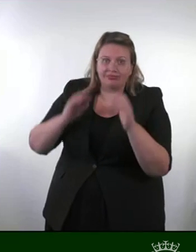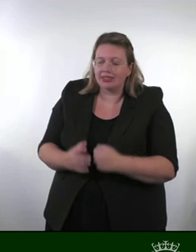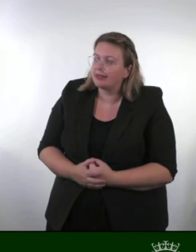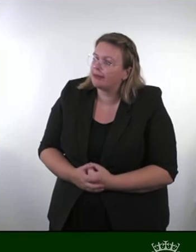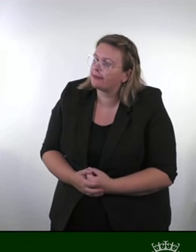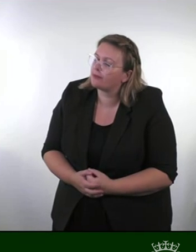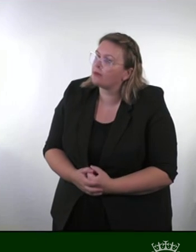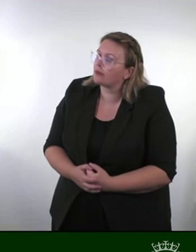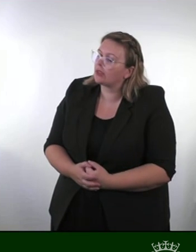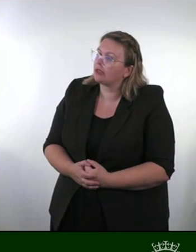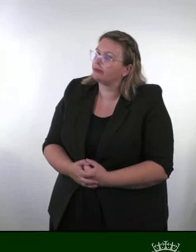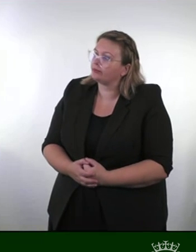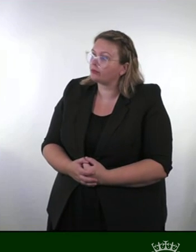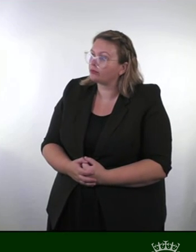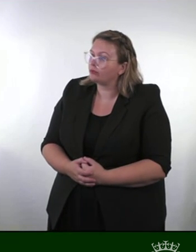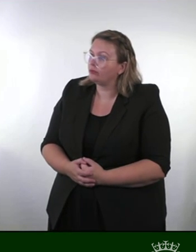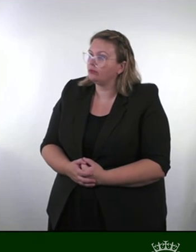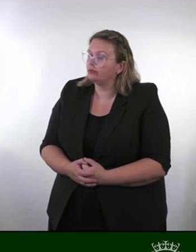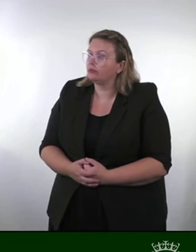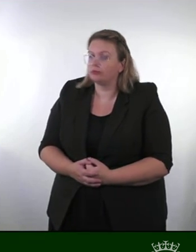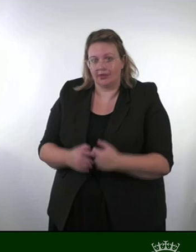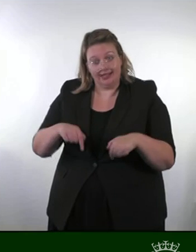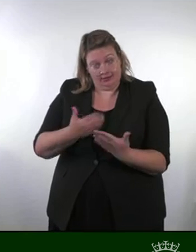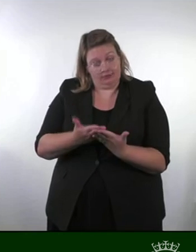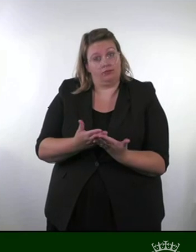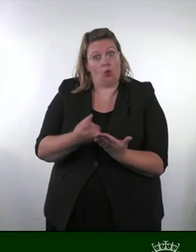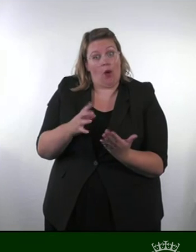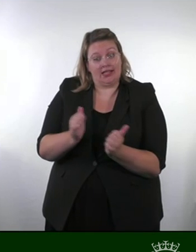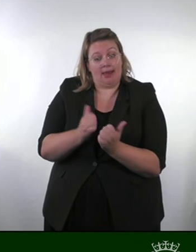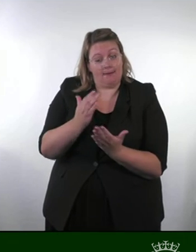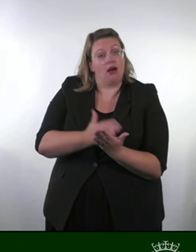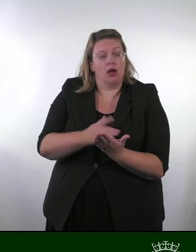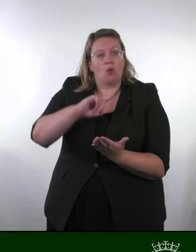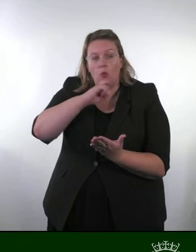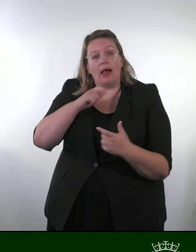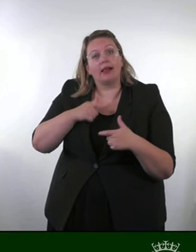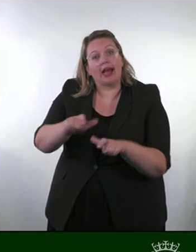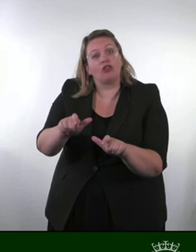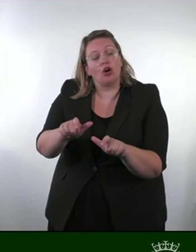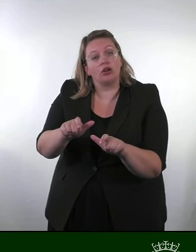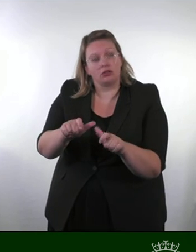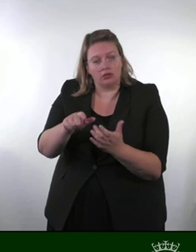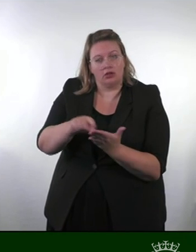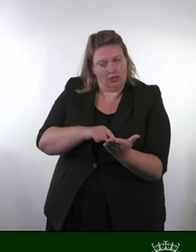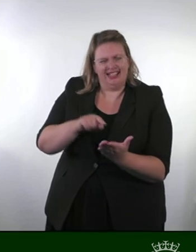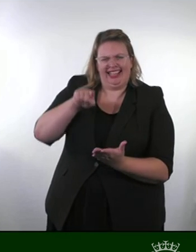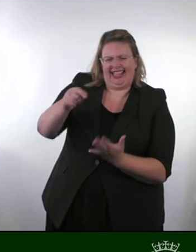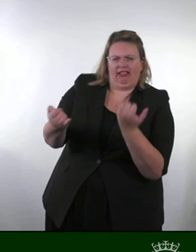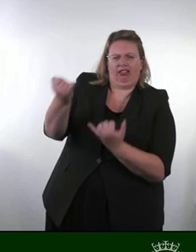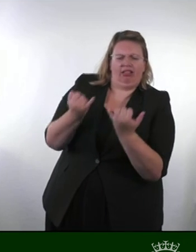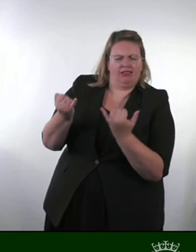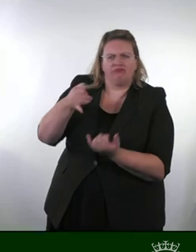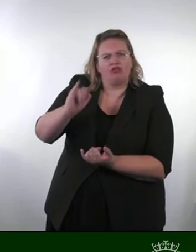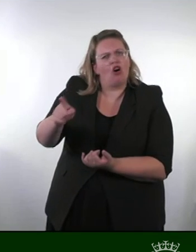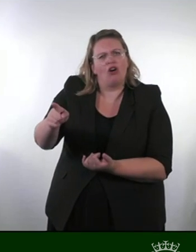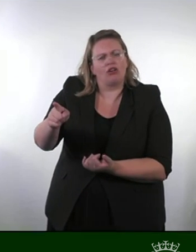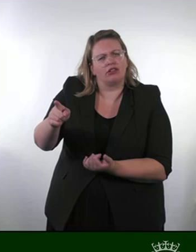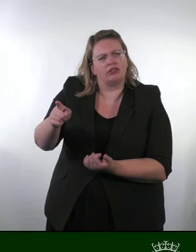The answer is that yes, indeed, we will press on with the Bill, because I believe that the right honourable Gentleman’s attacks on it are totally illogical.